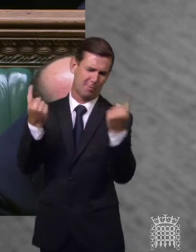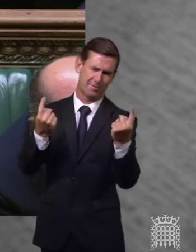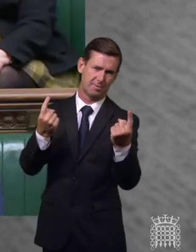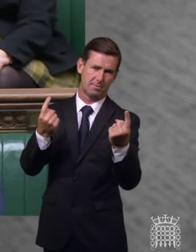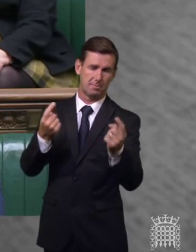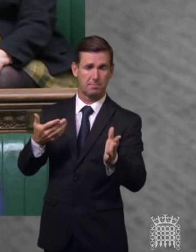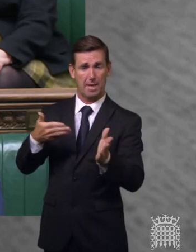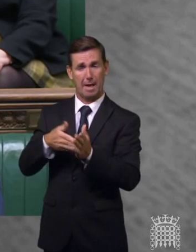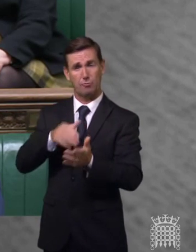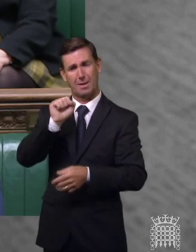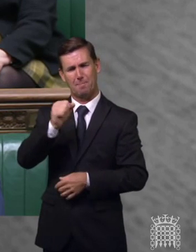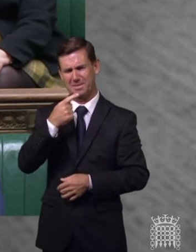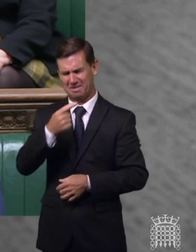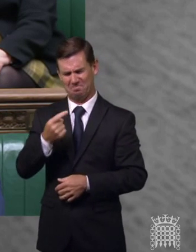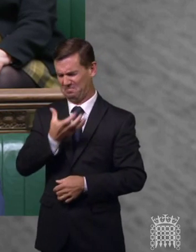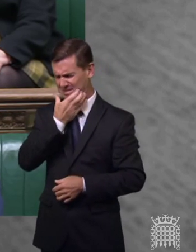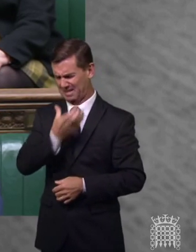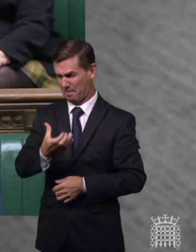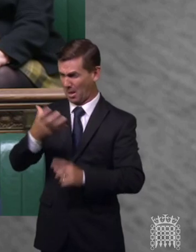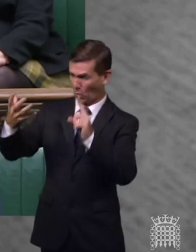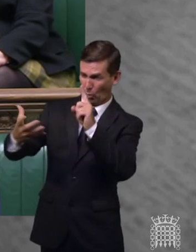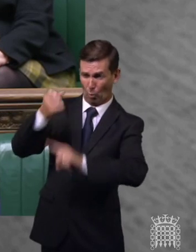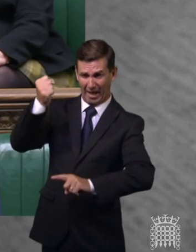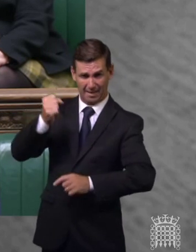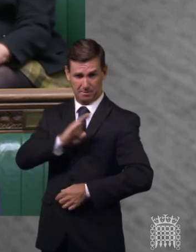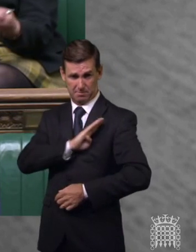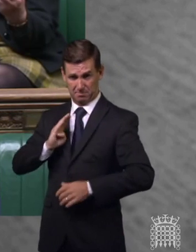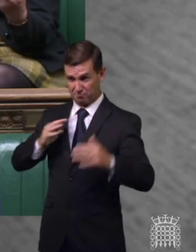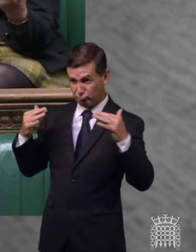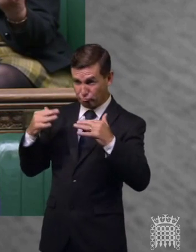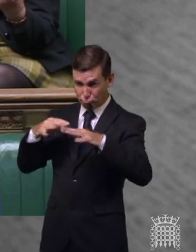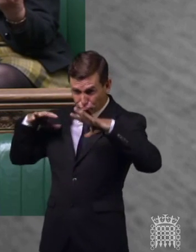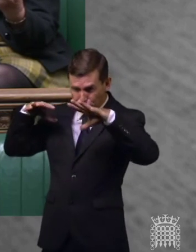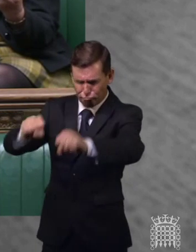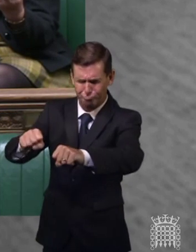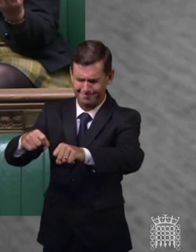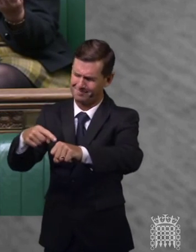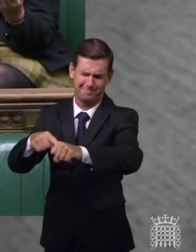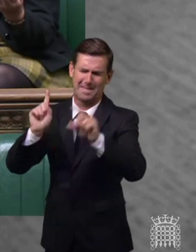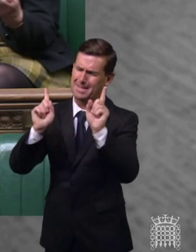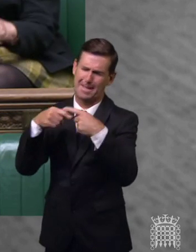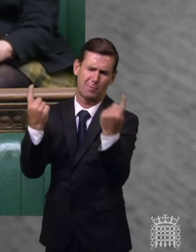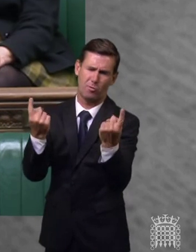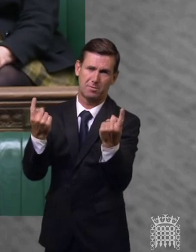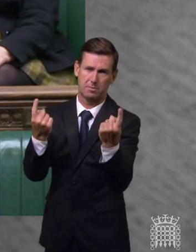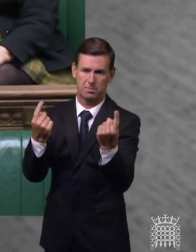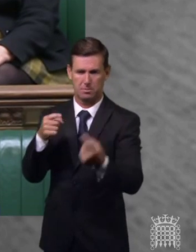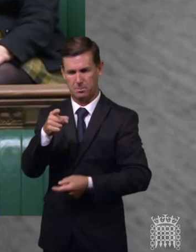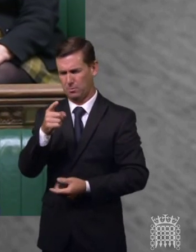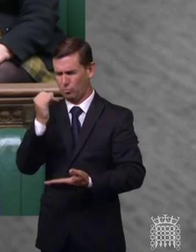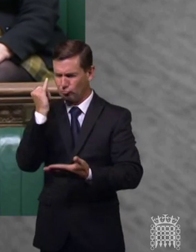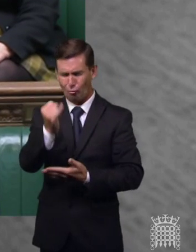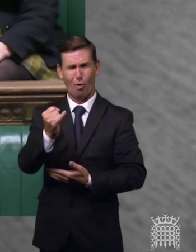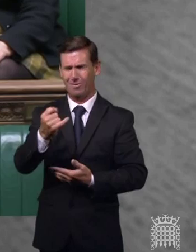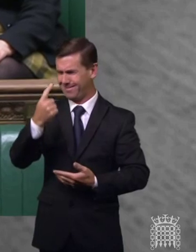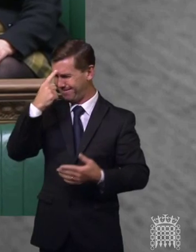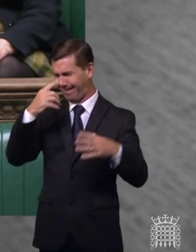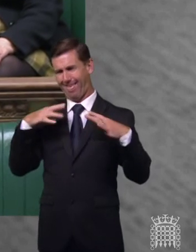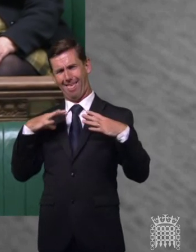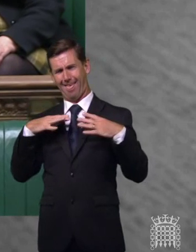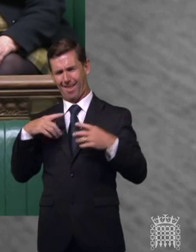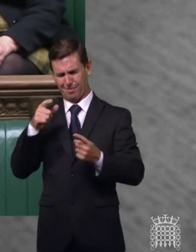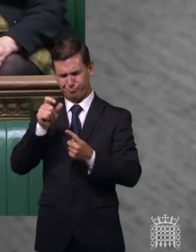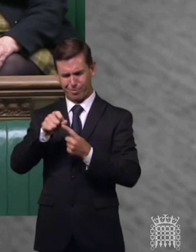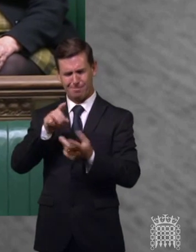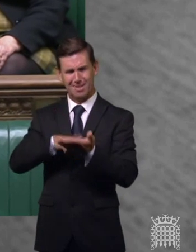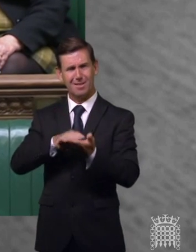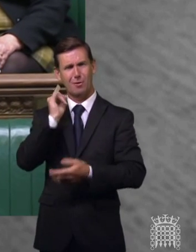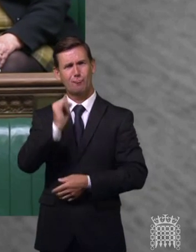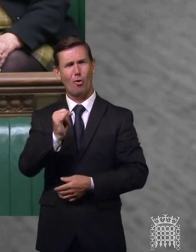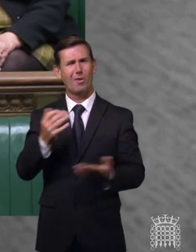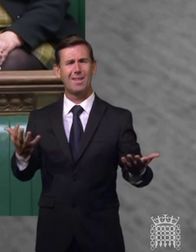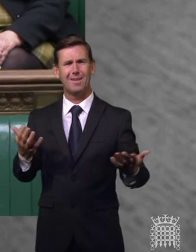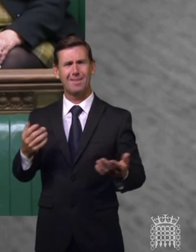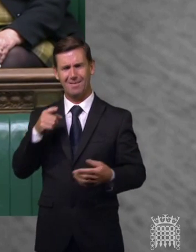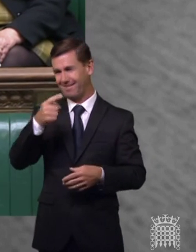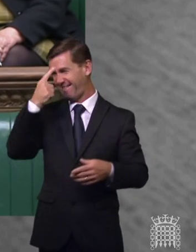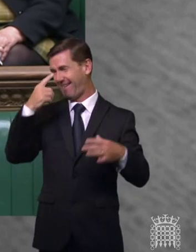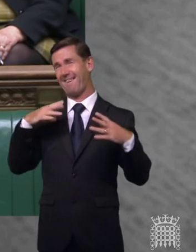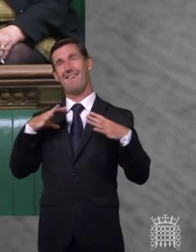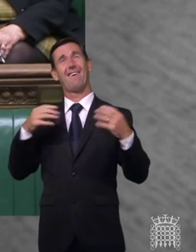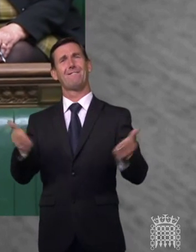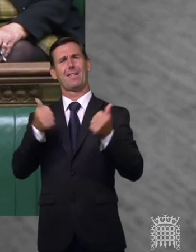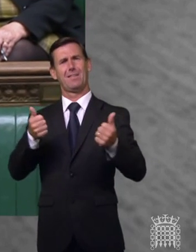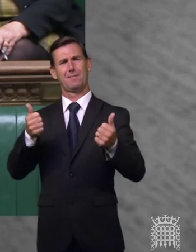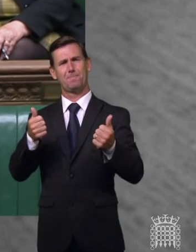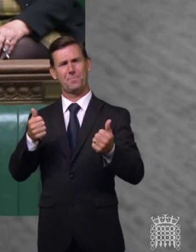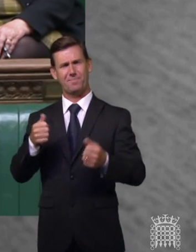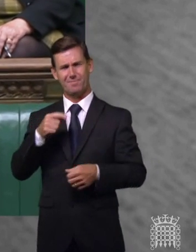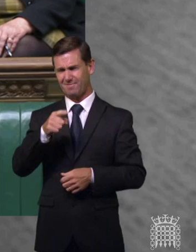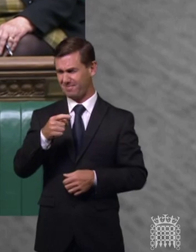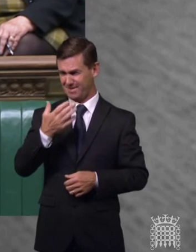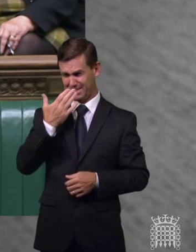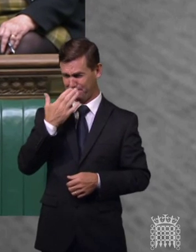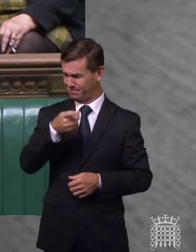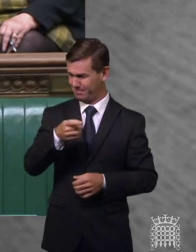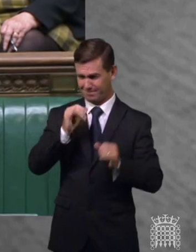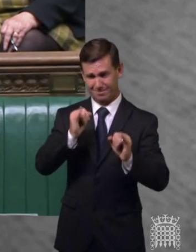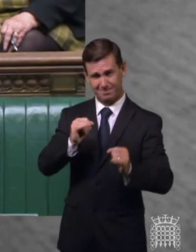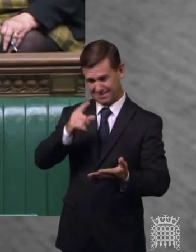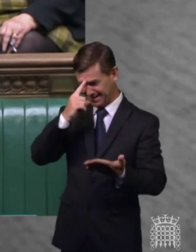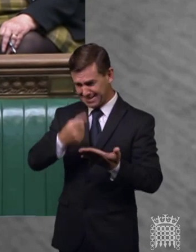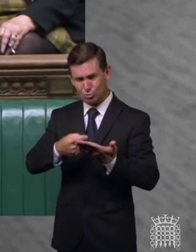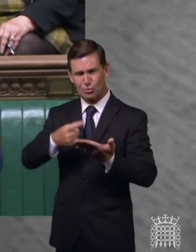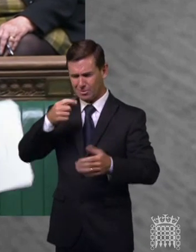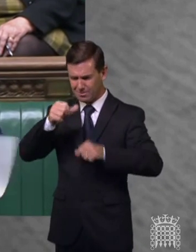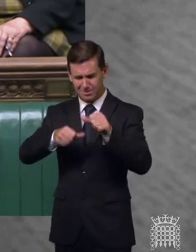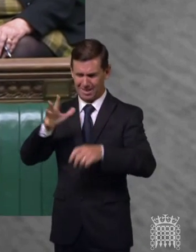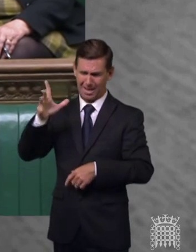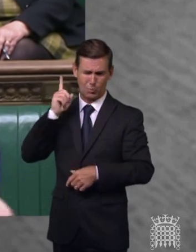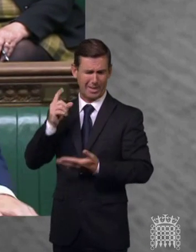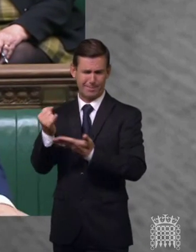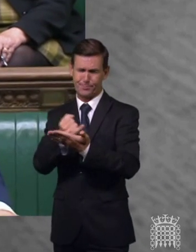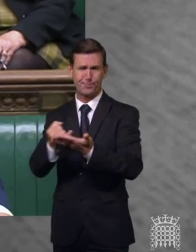“I do not think that the Taliban are capable of victory by military means”.— The British Government were wrong and complacent, the Prime Minister was wrong and complacent and, when he was not rewriting history, the Prime Minister was displaying the same appalling judgment and complacency last week.